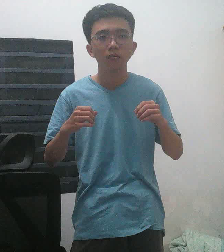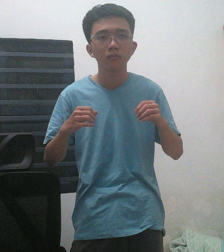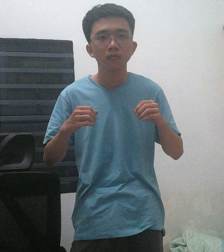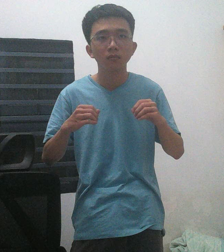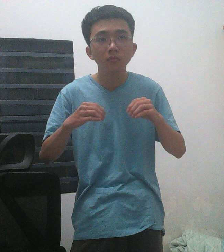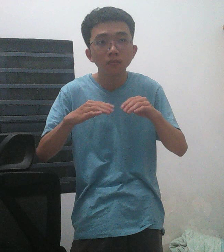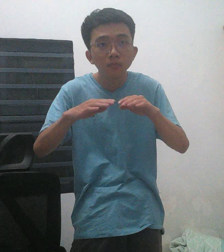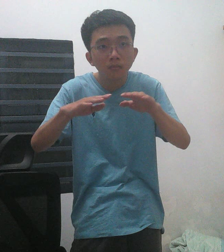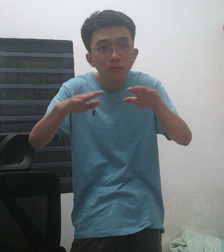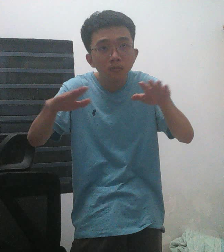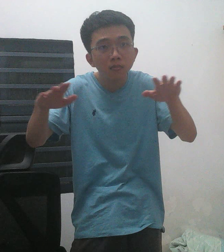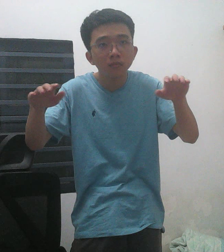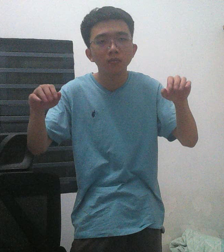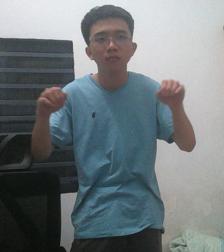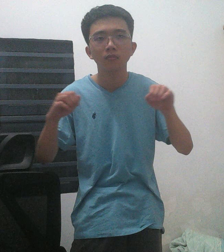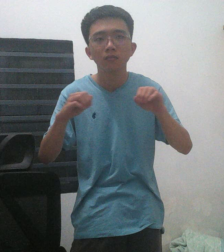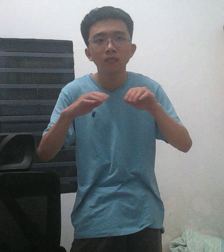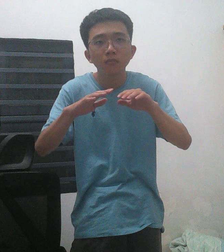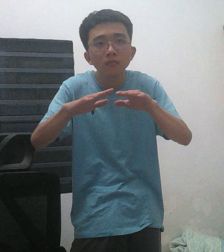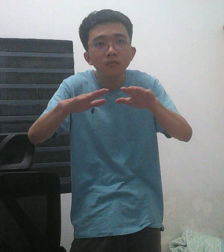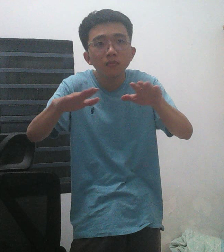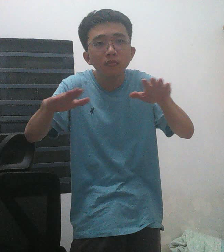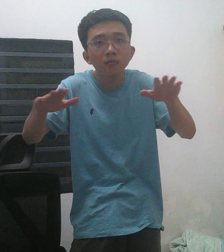boi